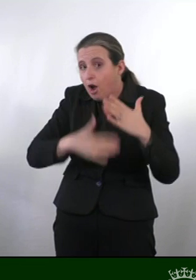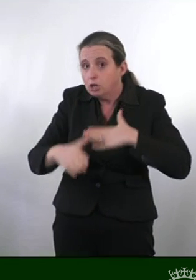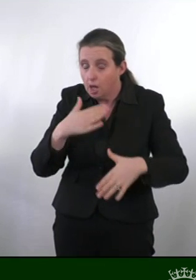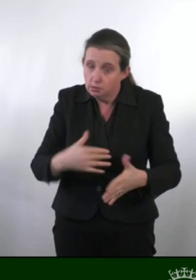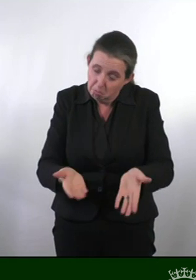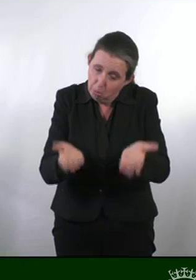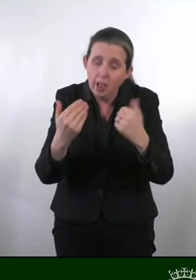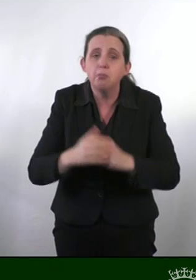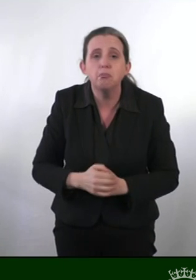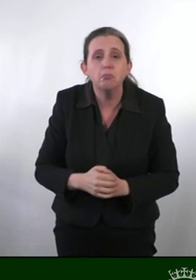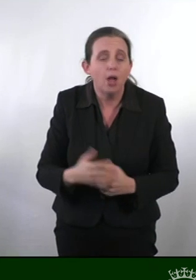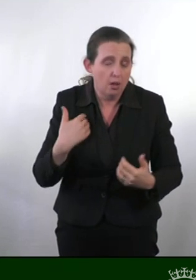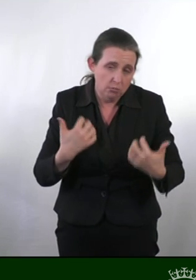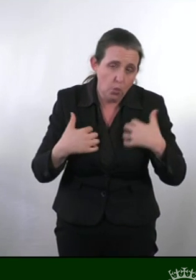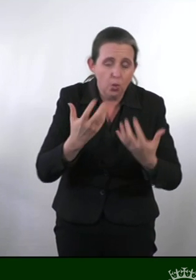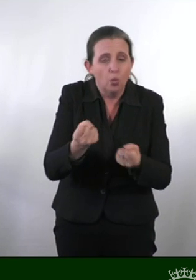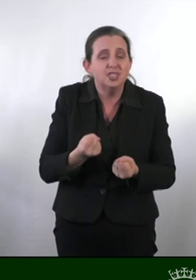The floor is his.